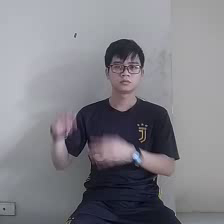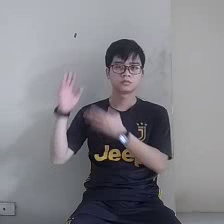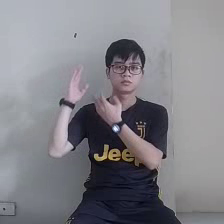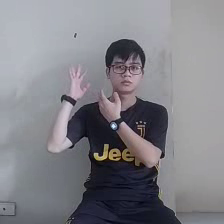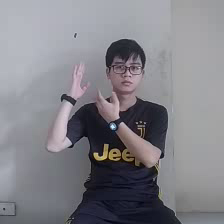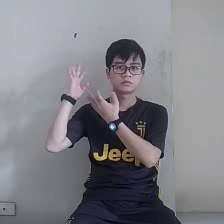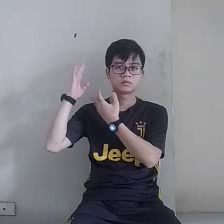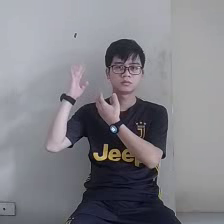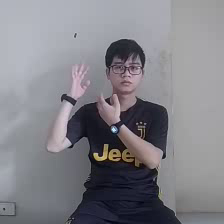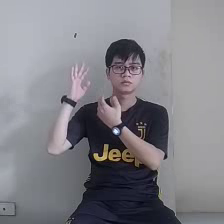Cho